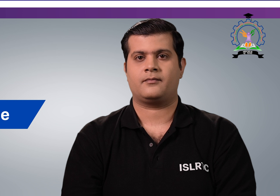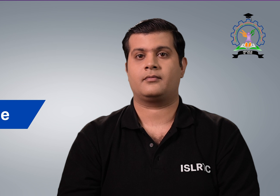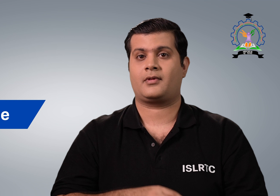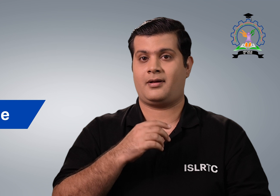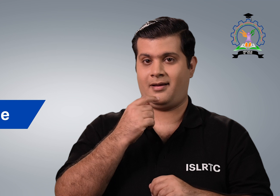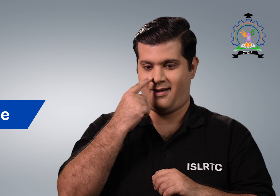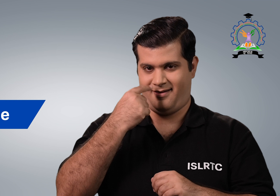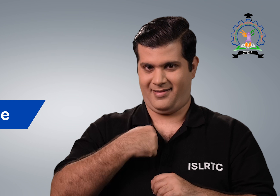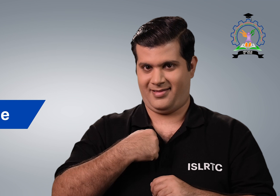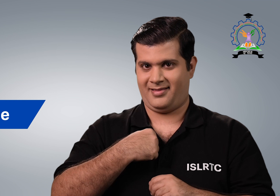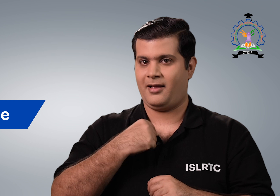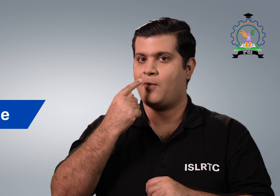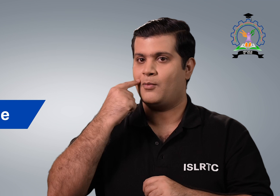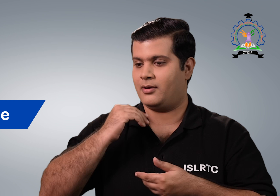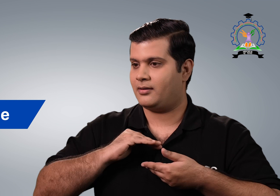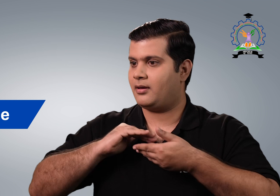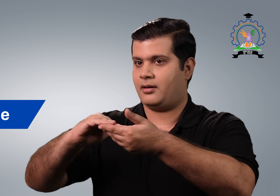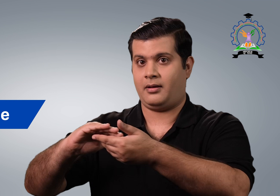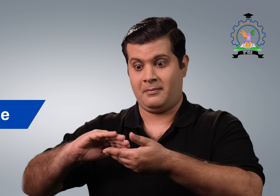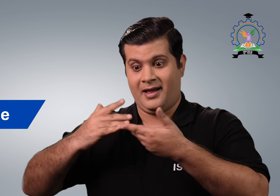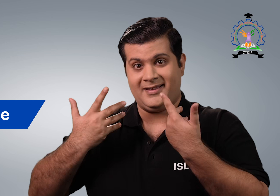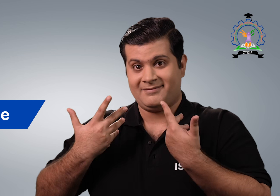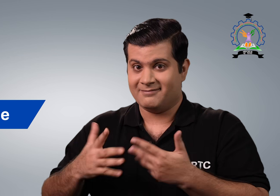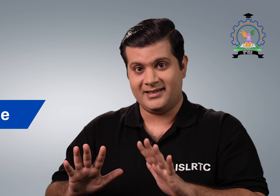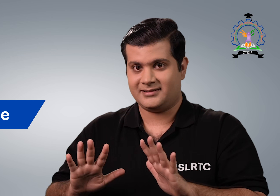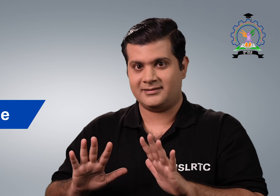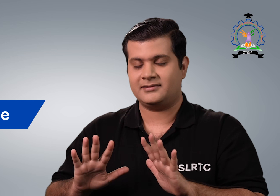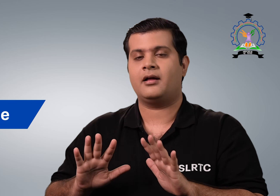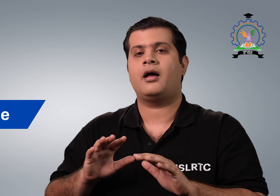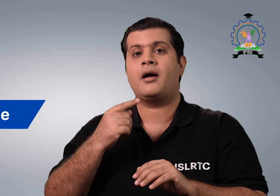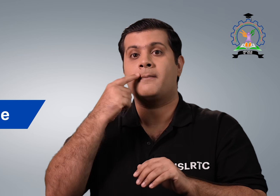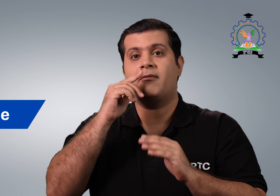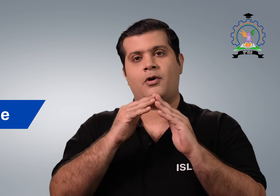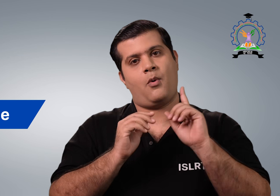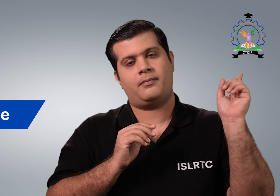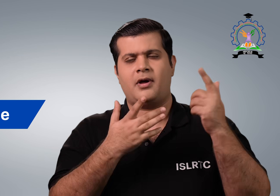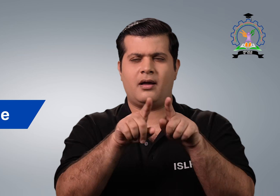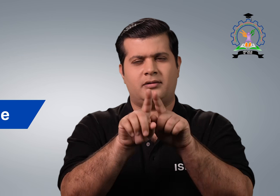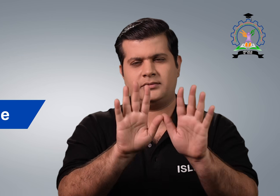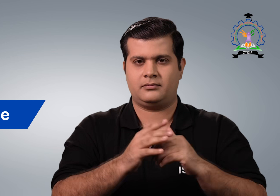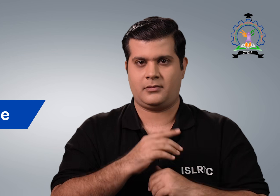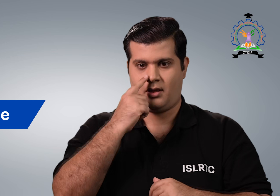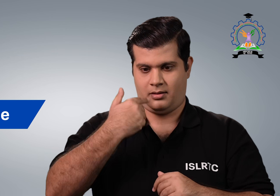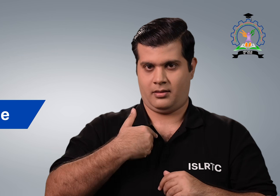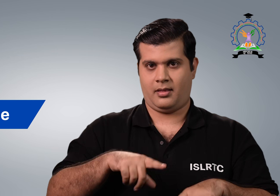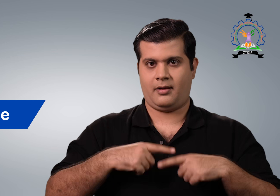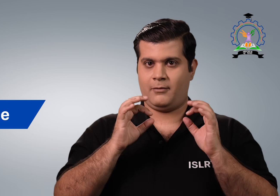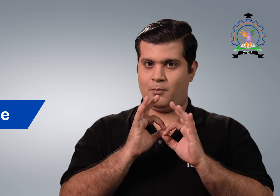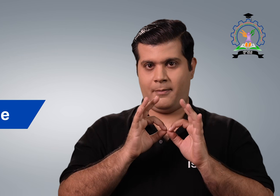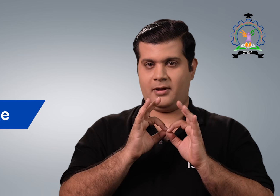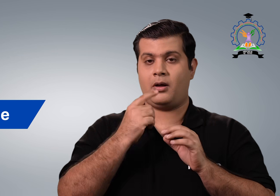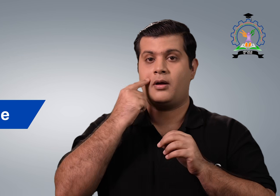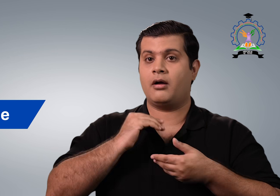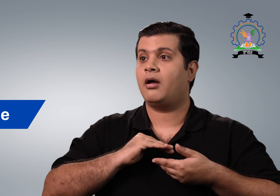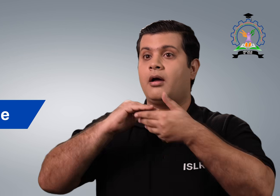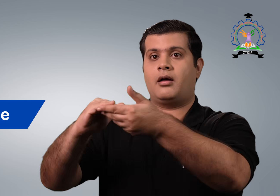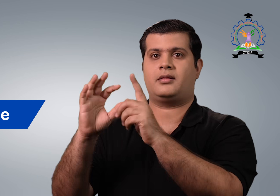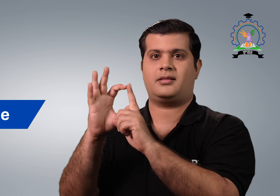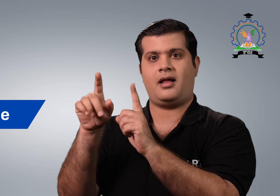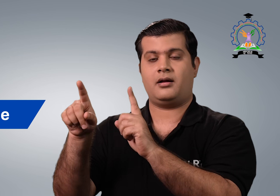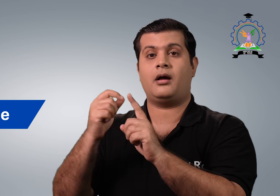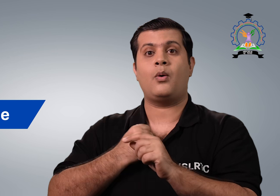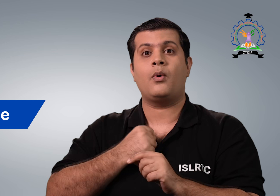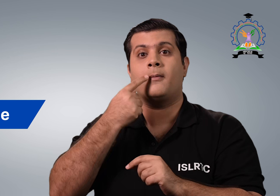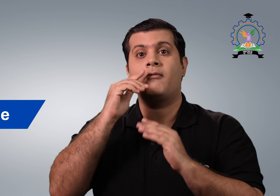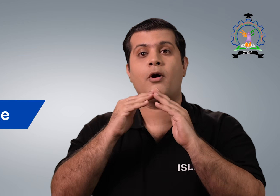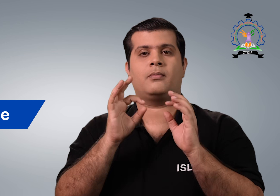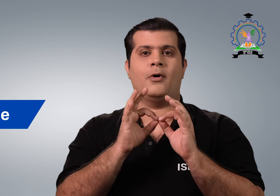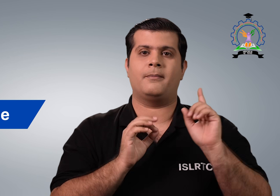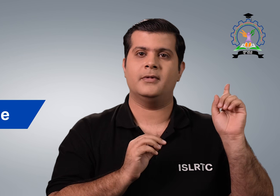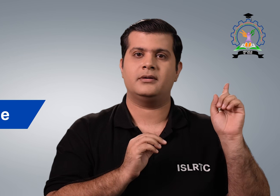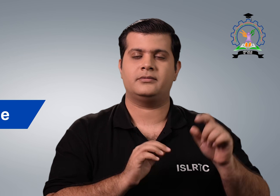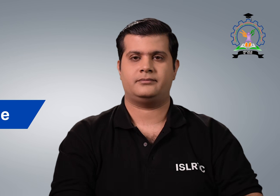Once a woman is married, her parents house is known as maternal home. When a girl from Mumbai gets married and moves to Delhi to live with her husband, Mumbai becomes her maternal home.